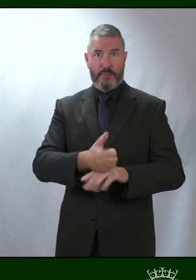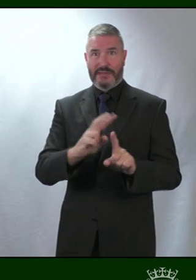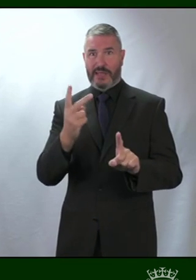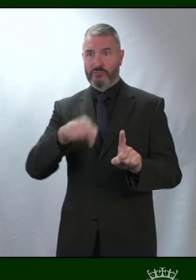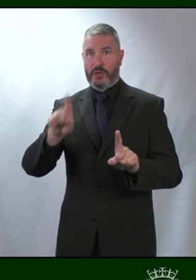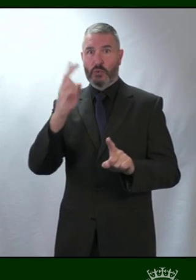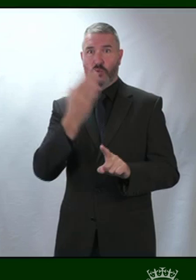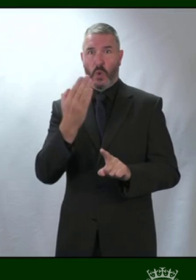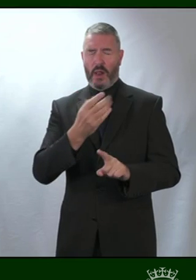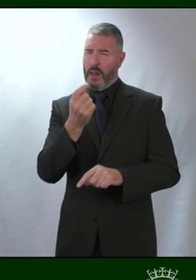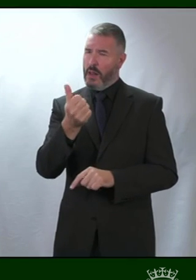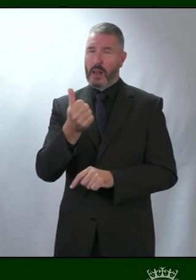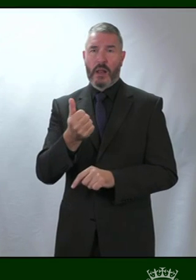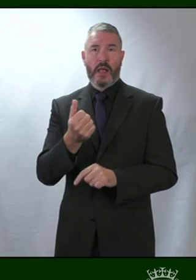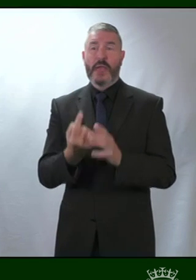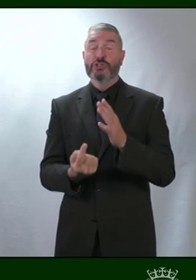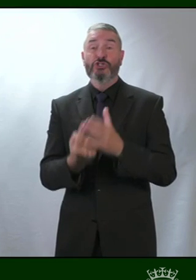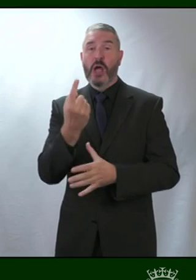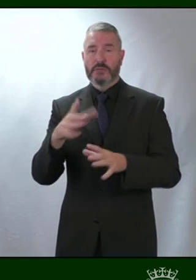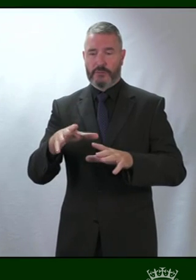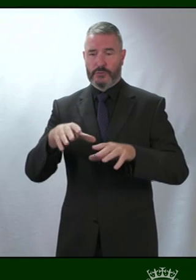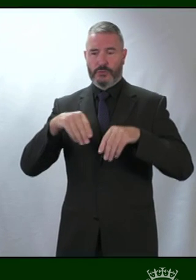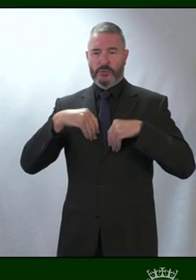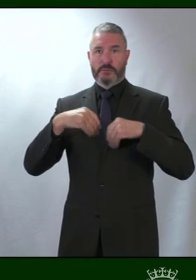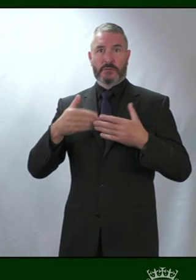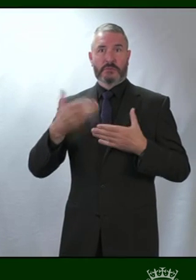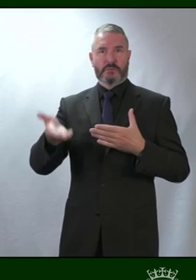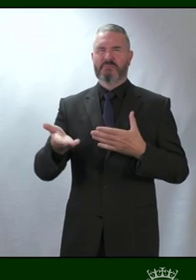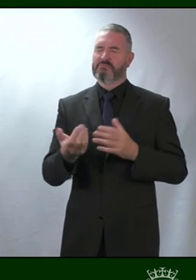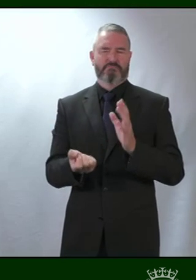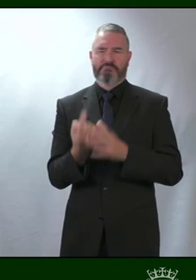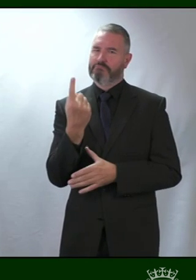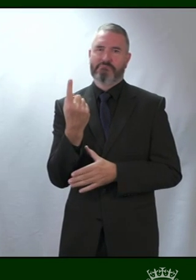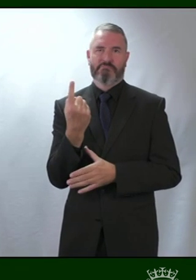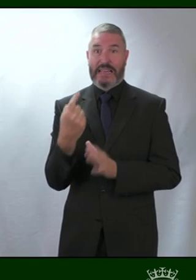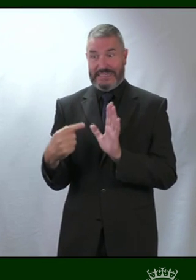He knows that children have a significantly lower rate of infection.